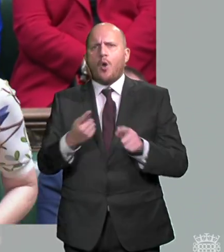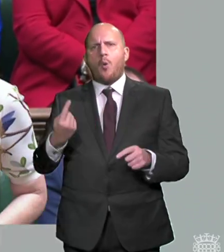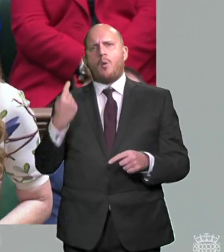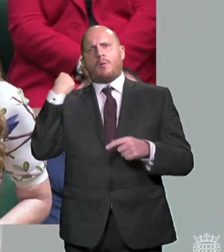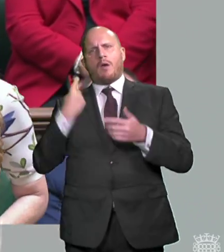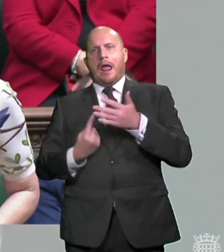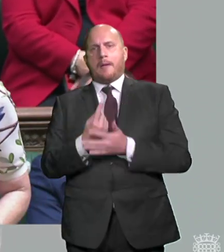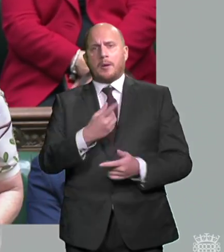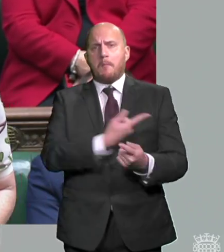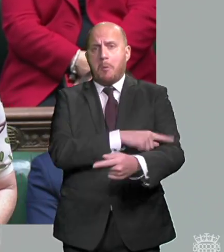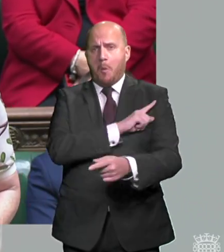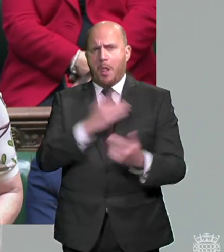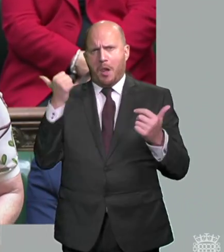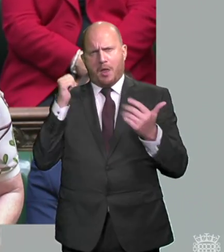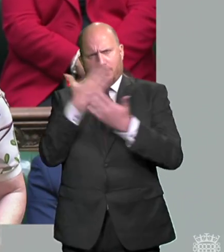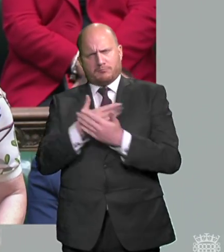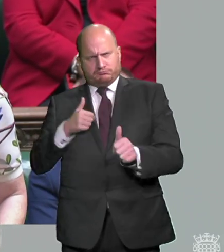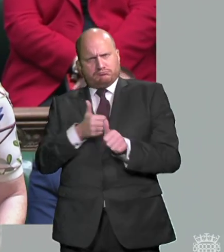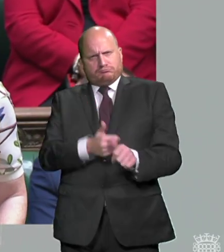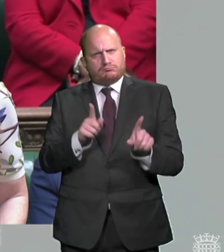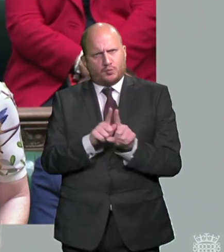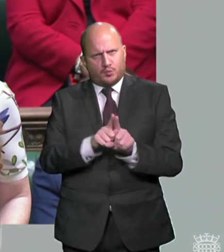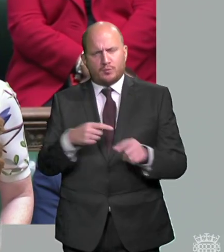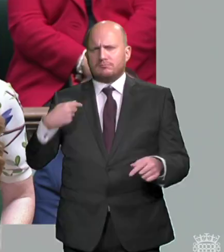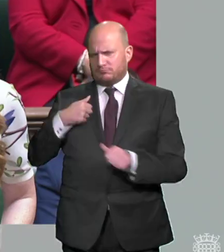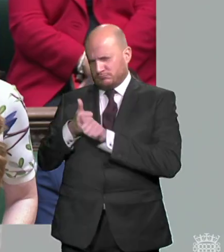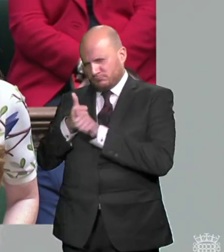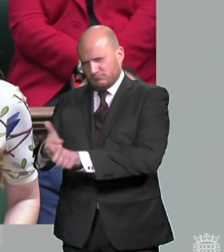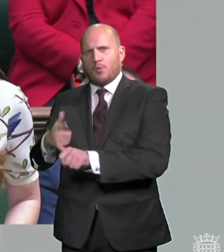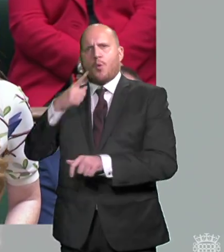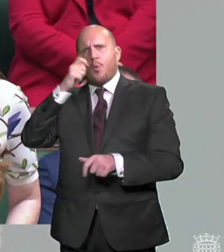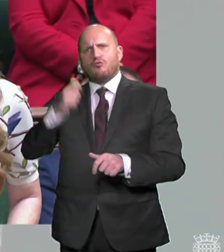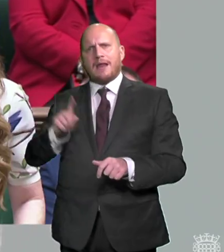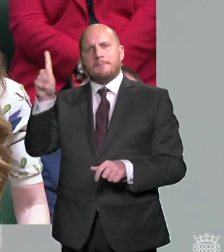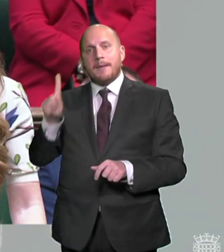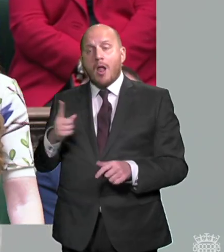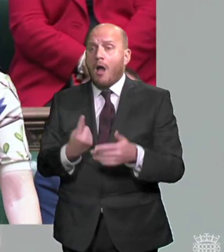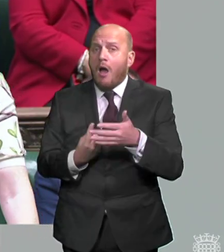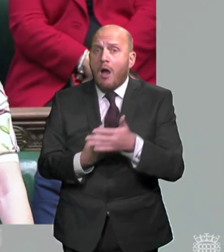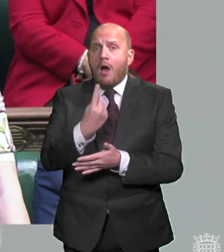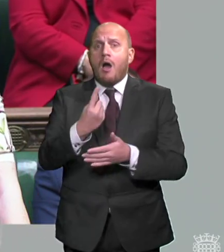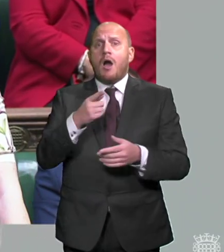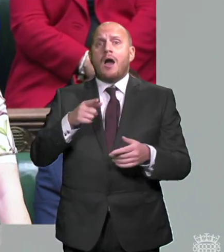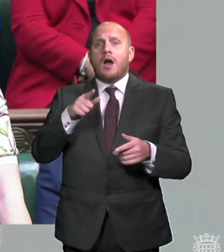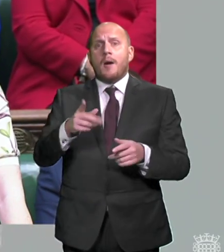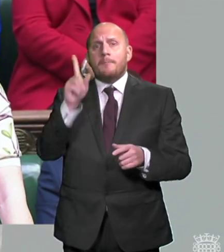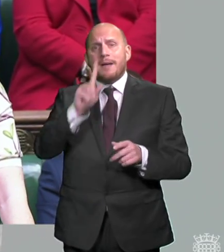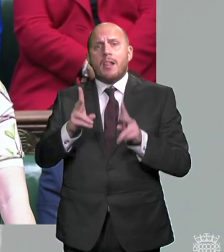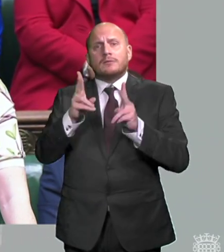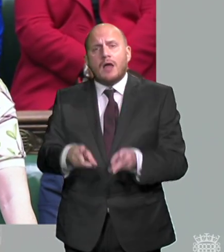I know that the whole House stands united in our support for the Ukrainian people and sends condolences for the tragic loss of life.